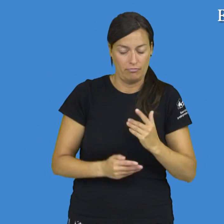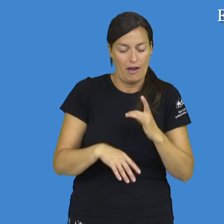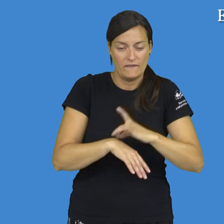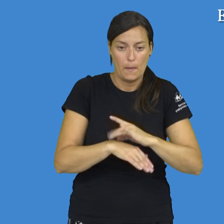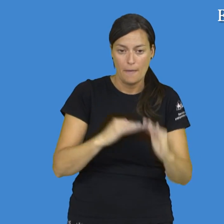enfermo